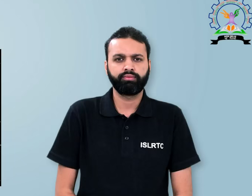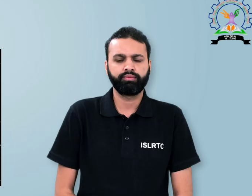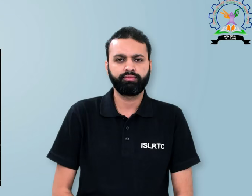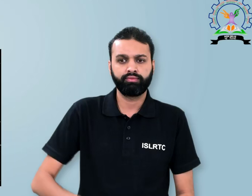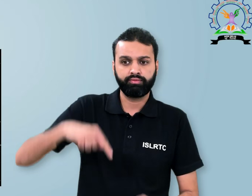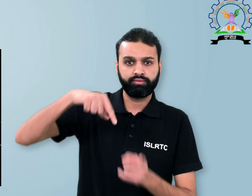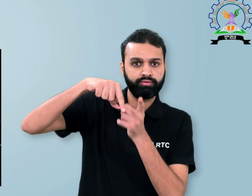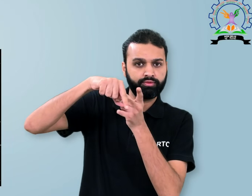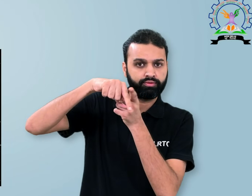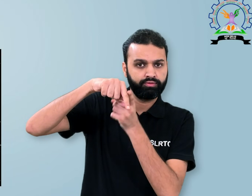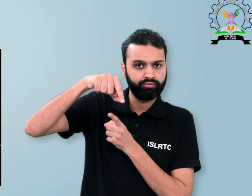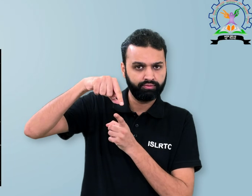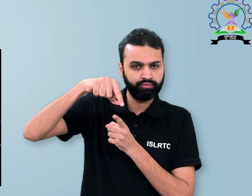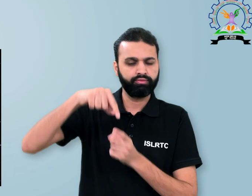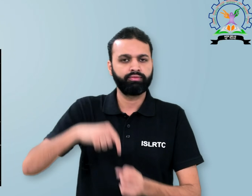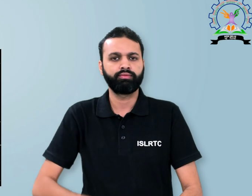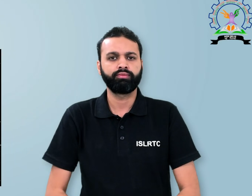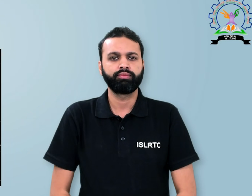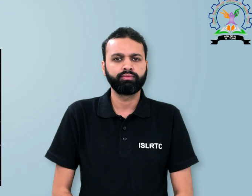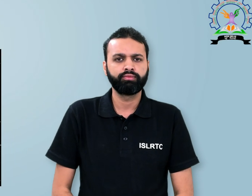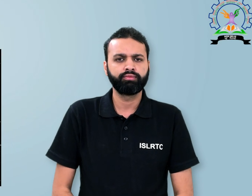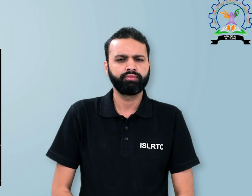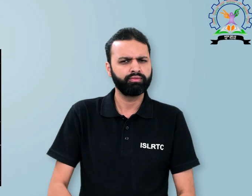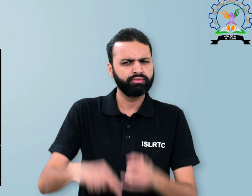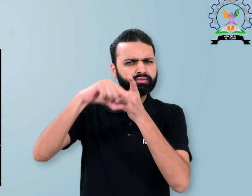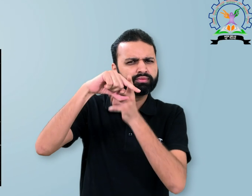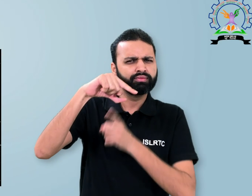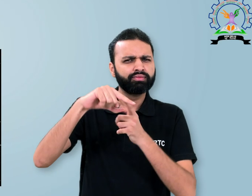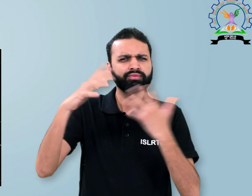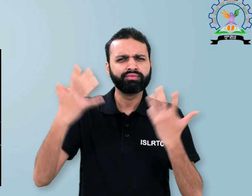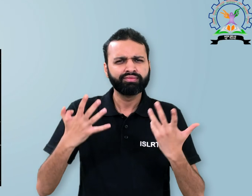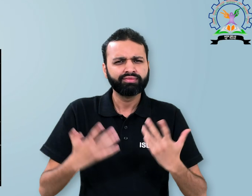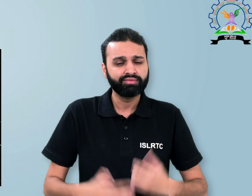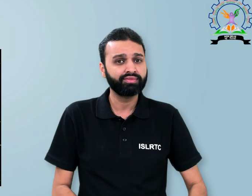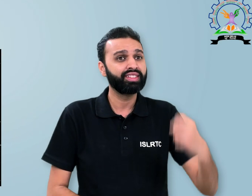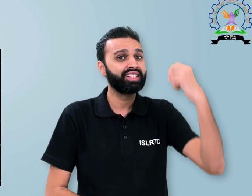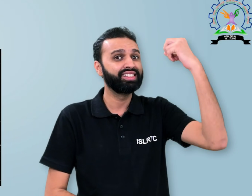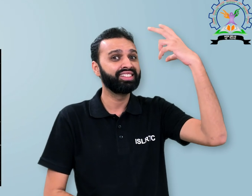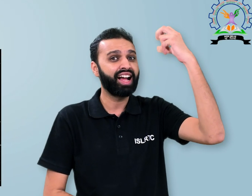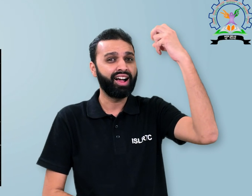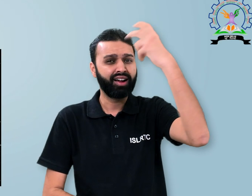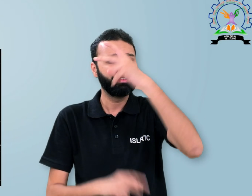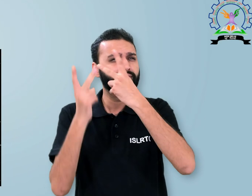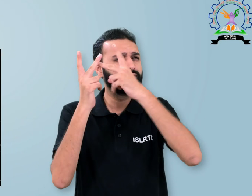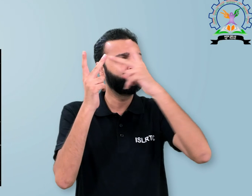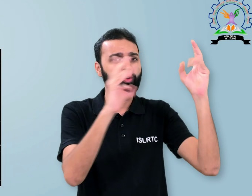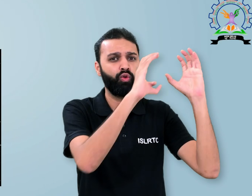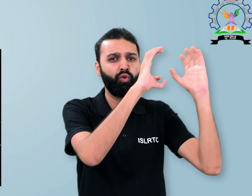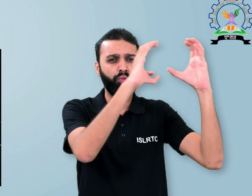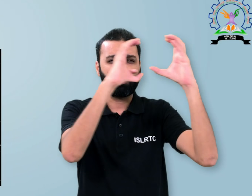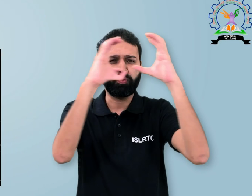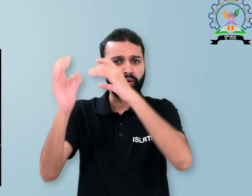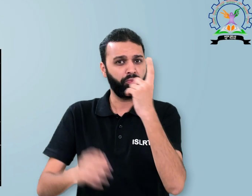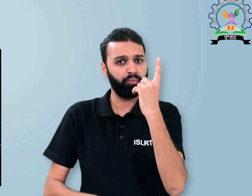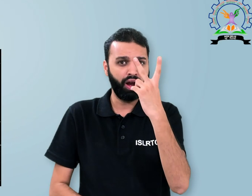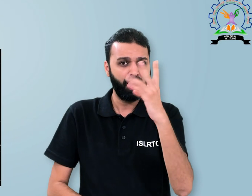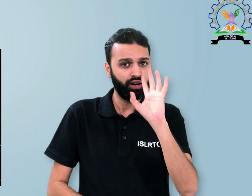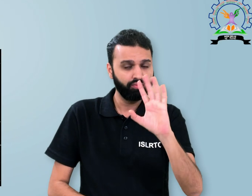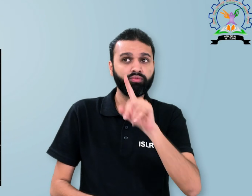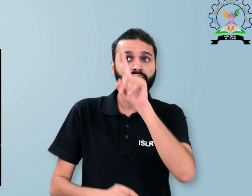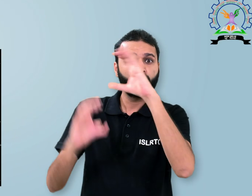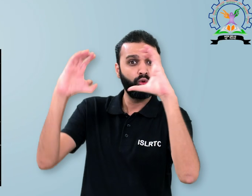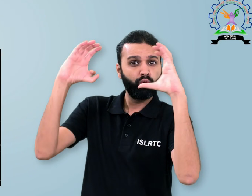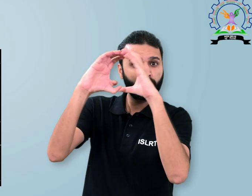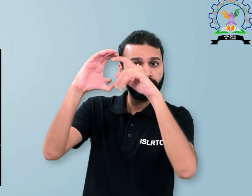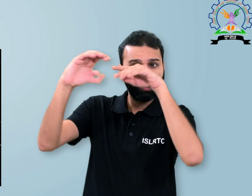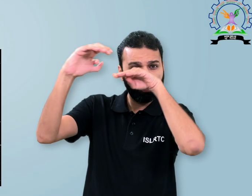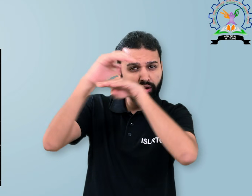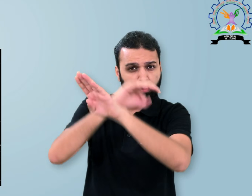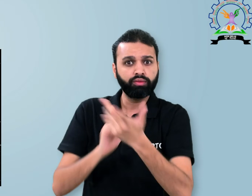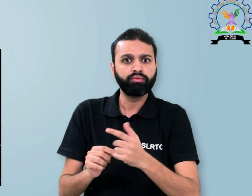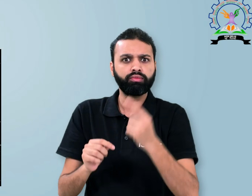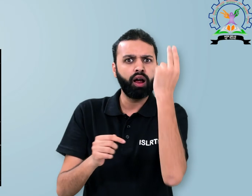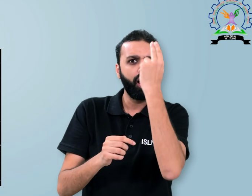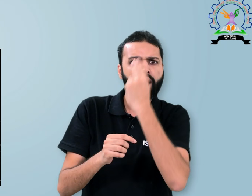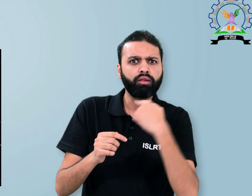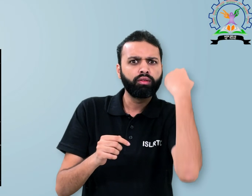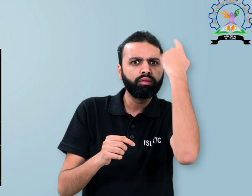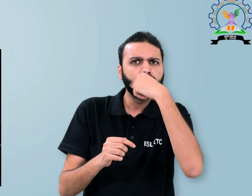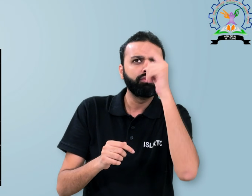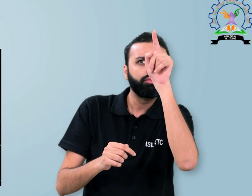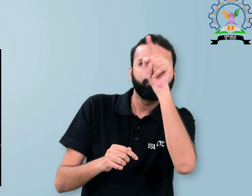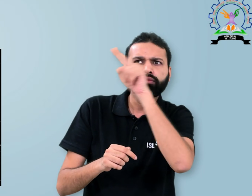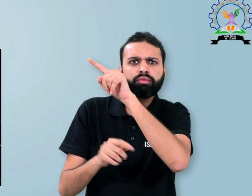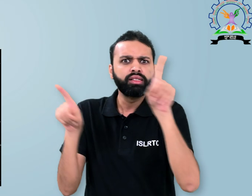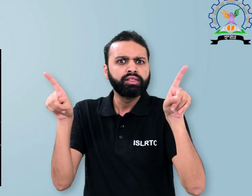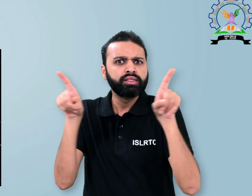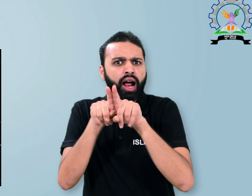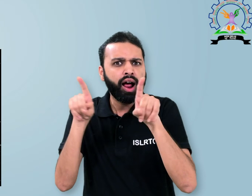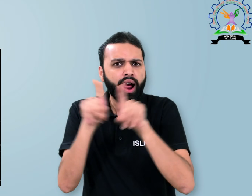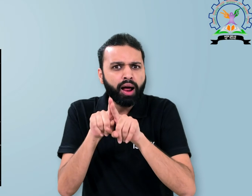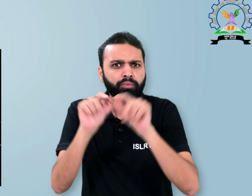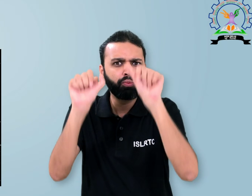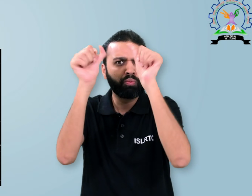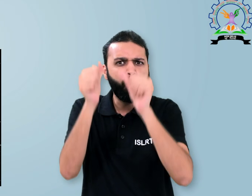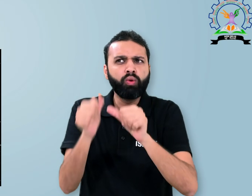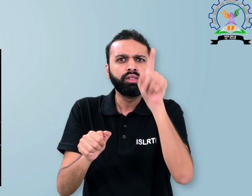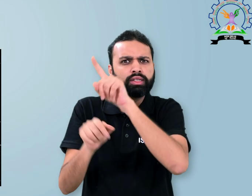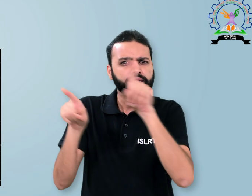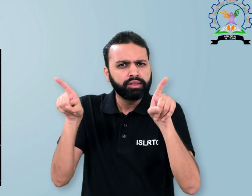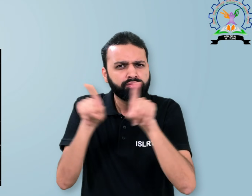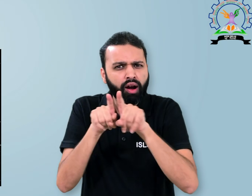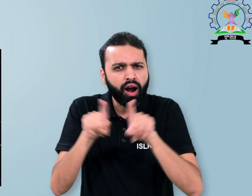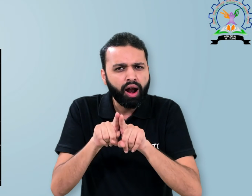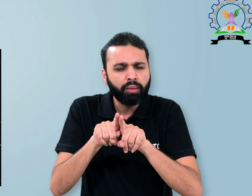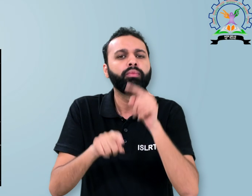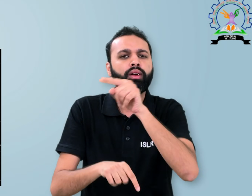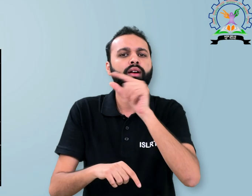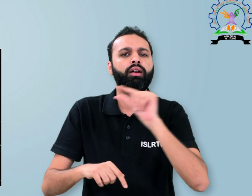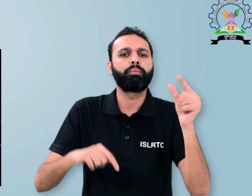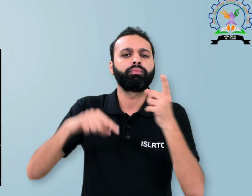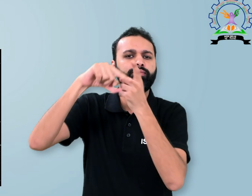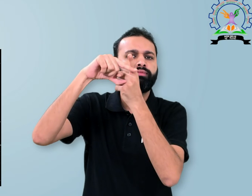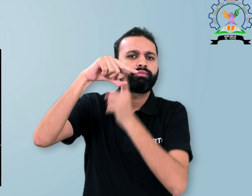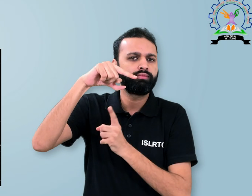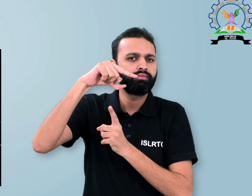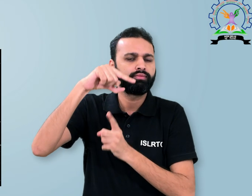Gemini Gemini is another constellation in the 12 zodiac constellations. It also known as the Twins.